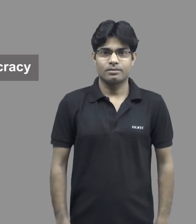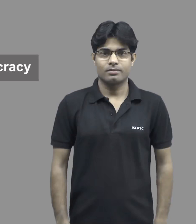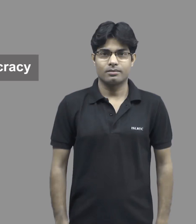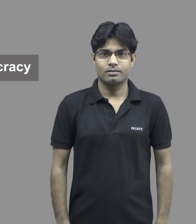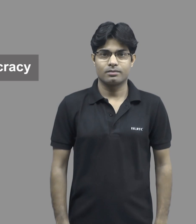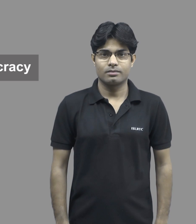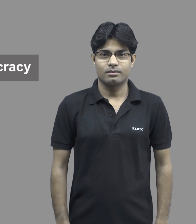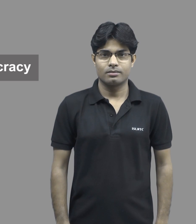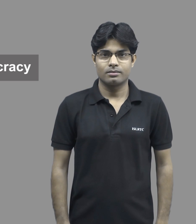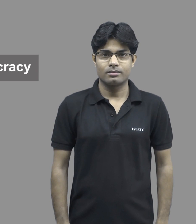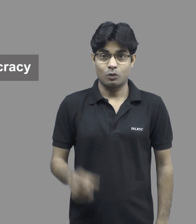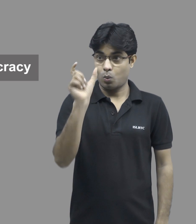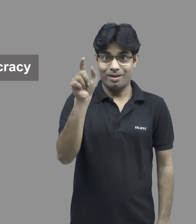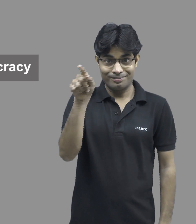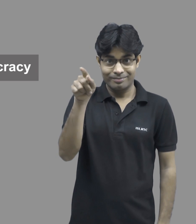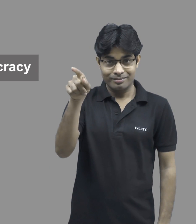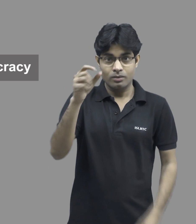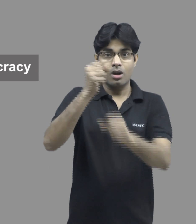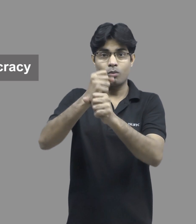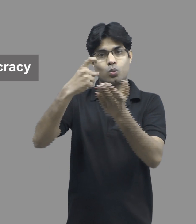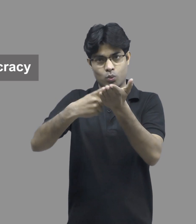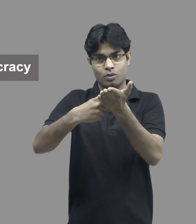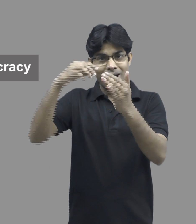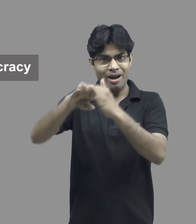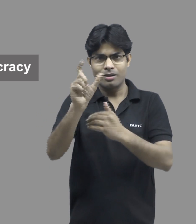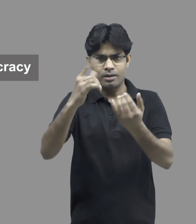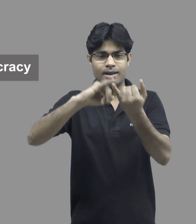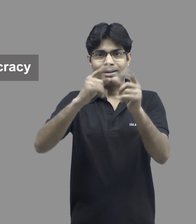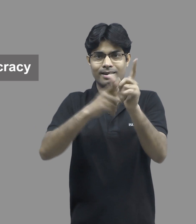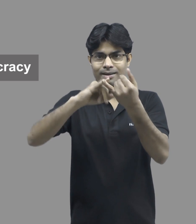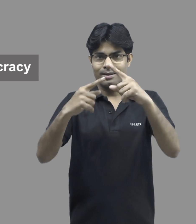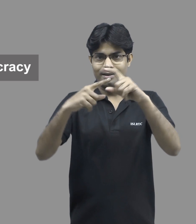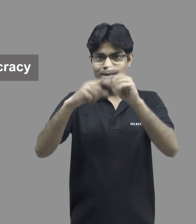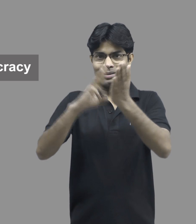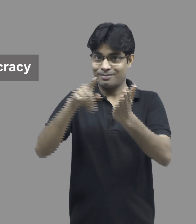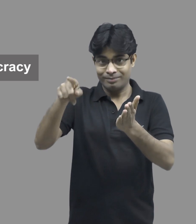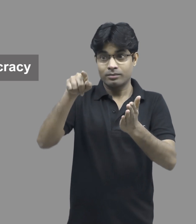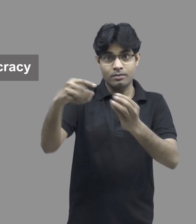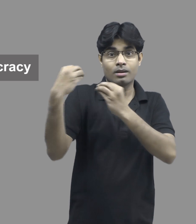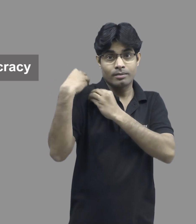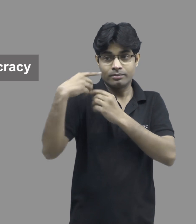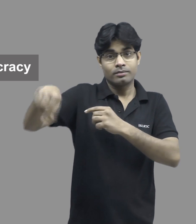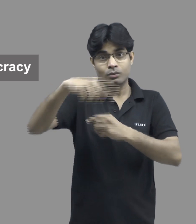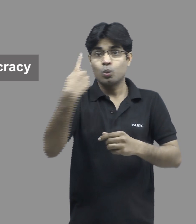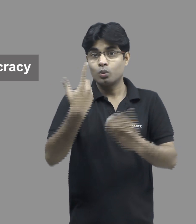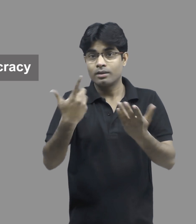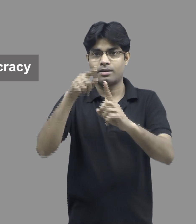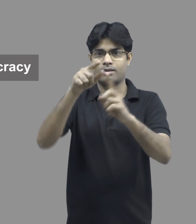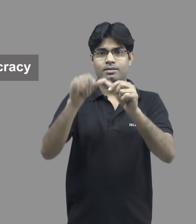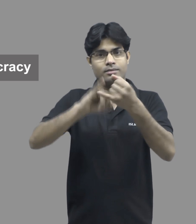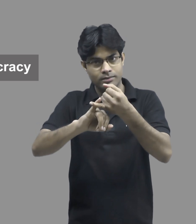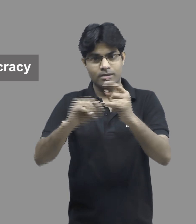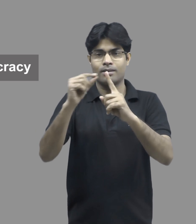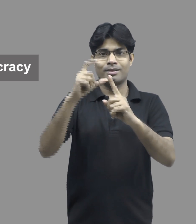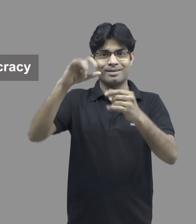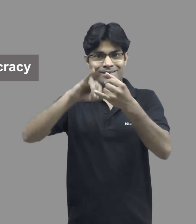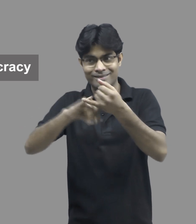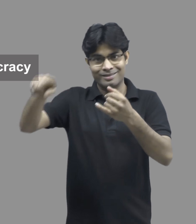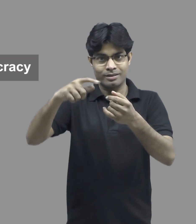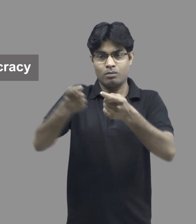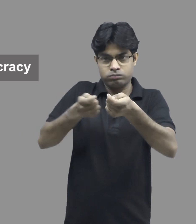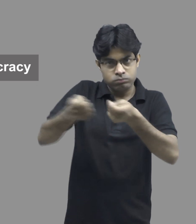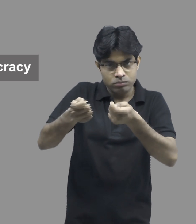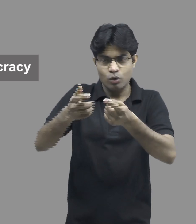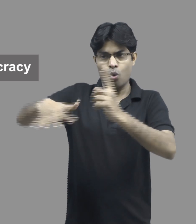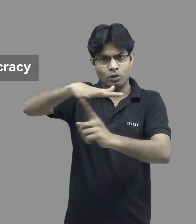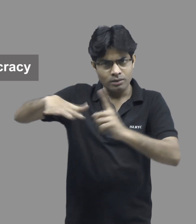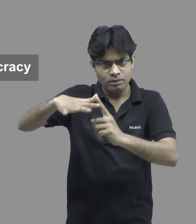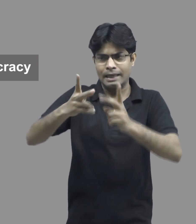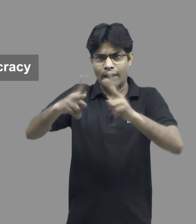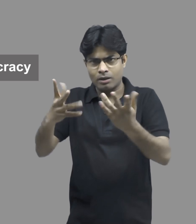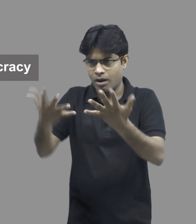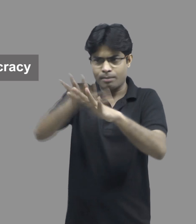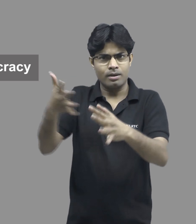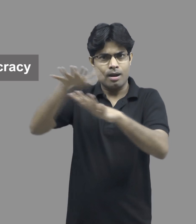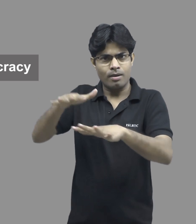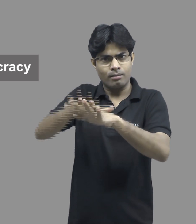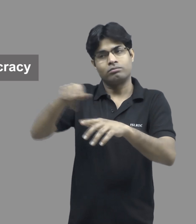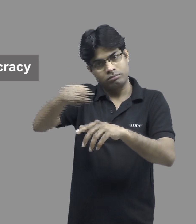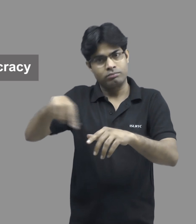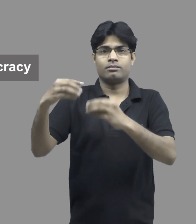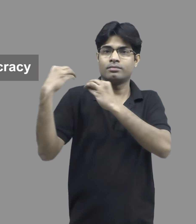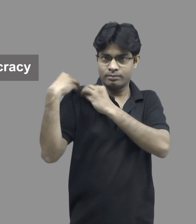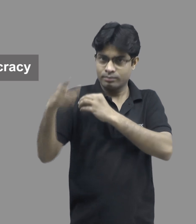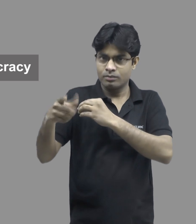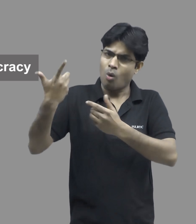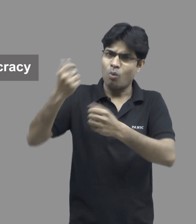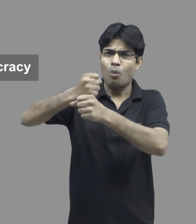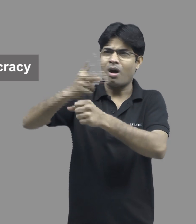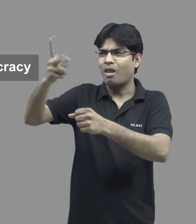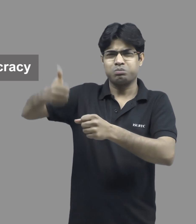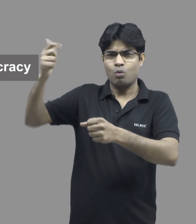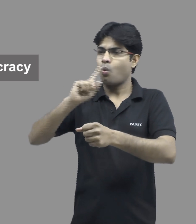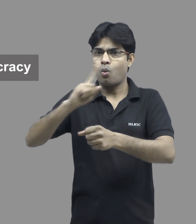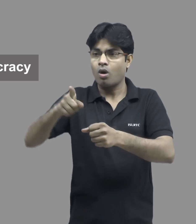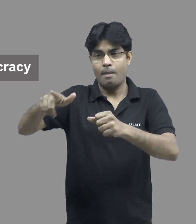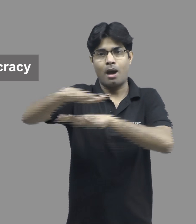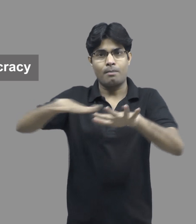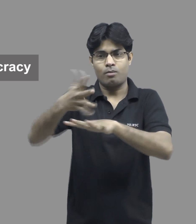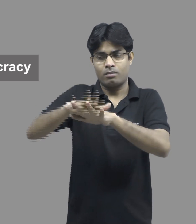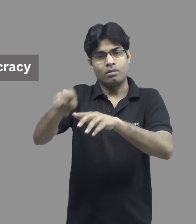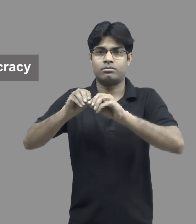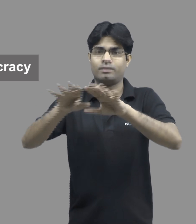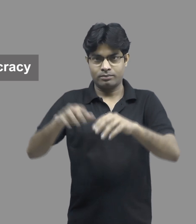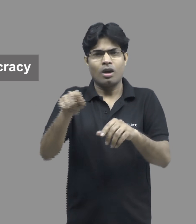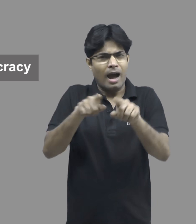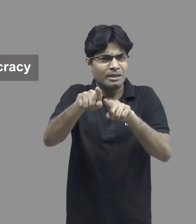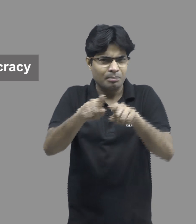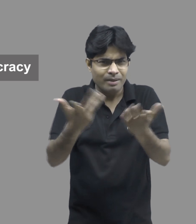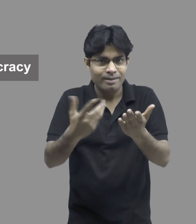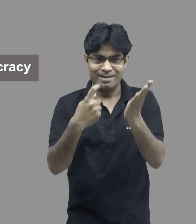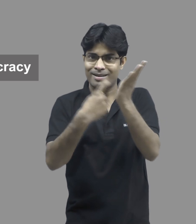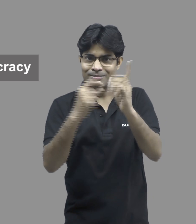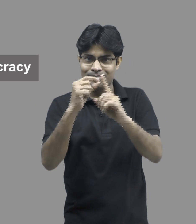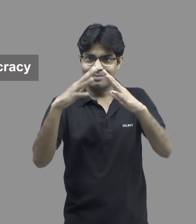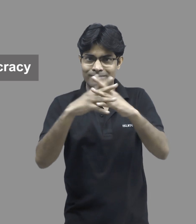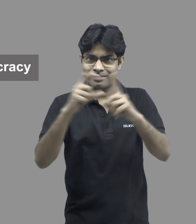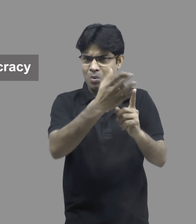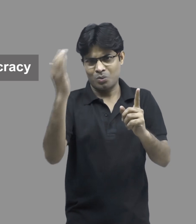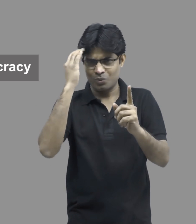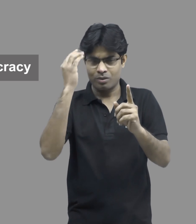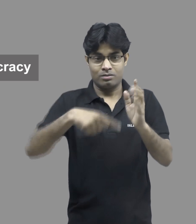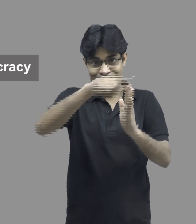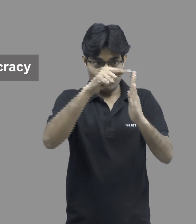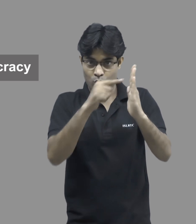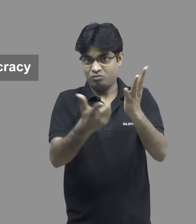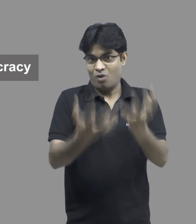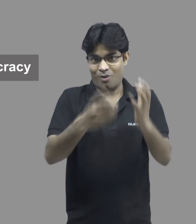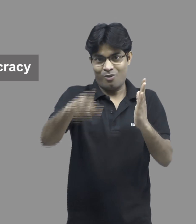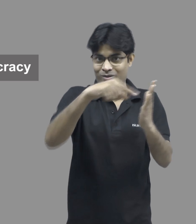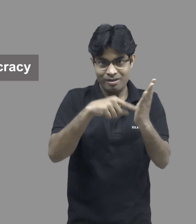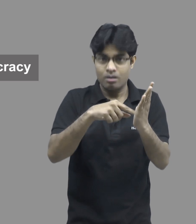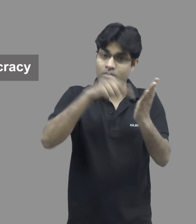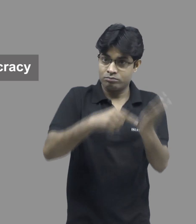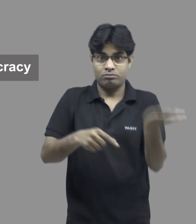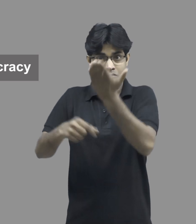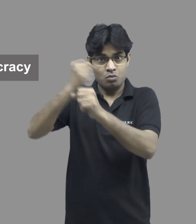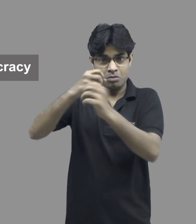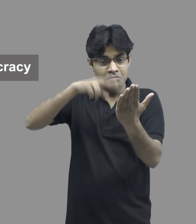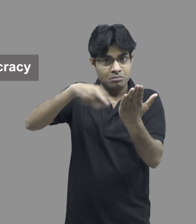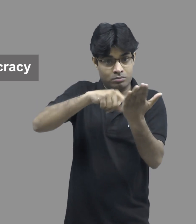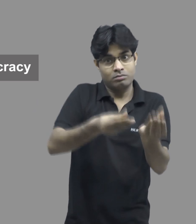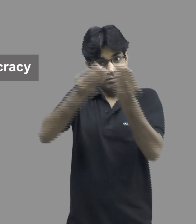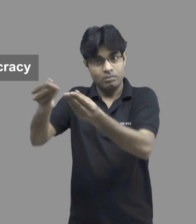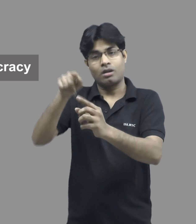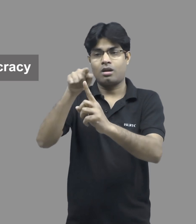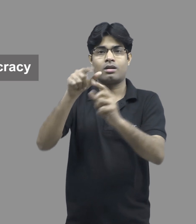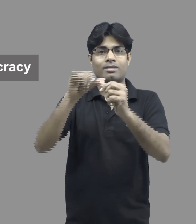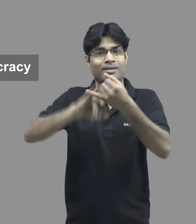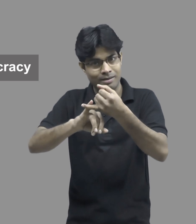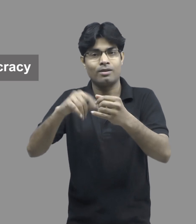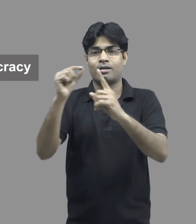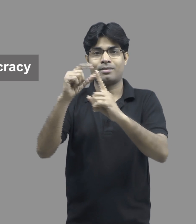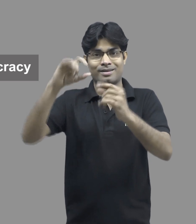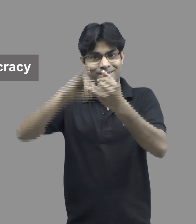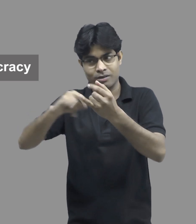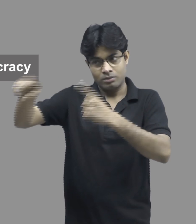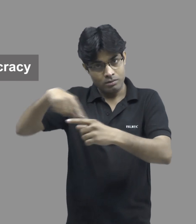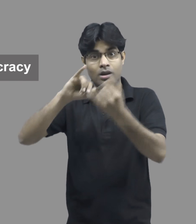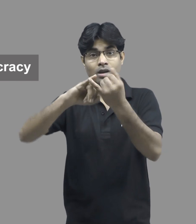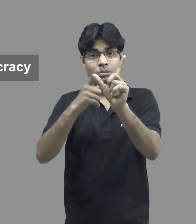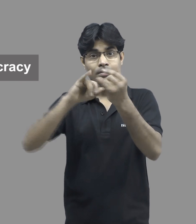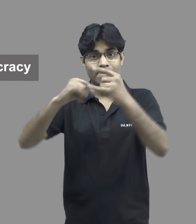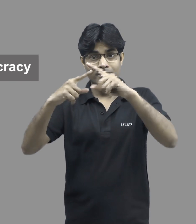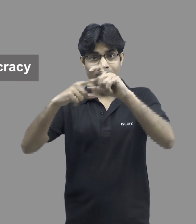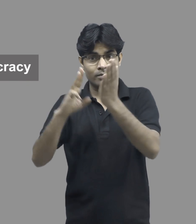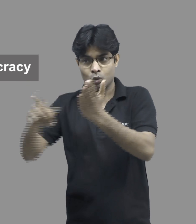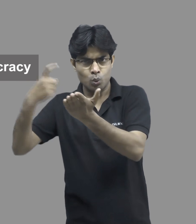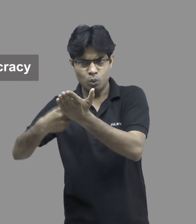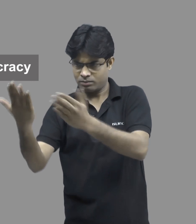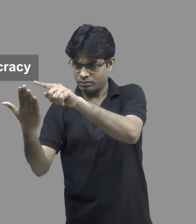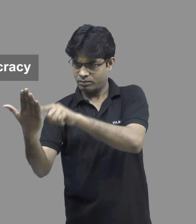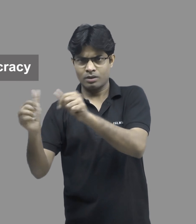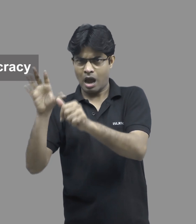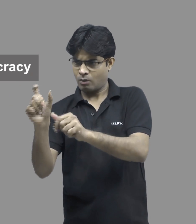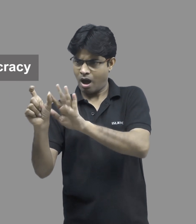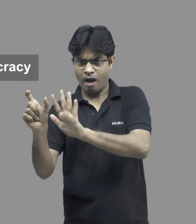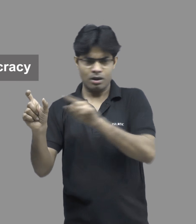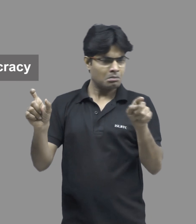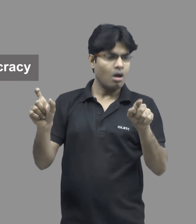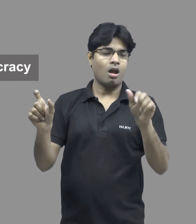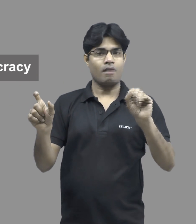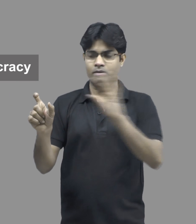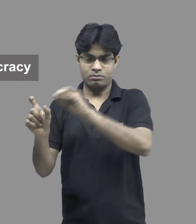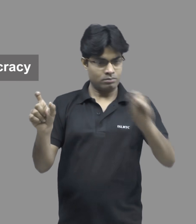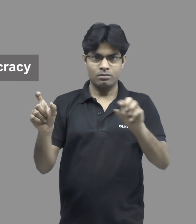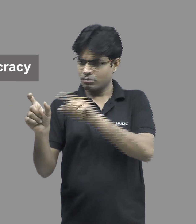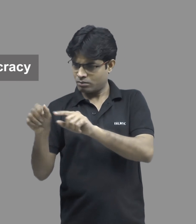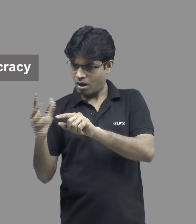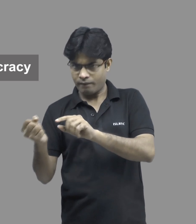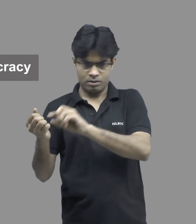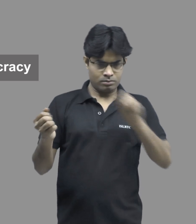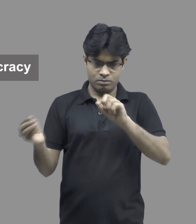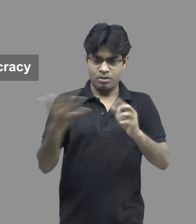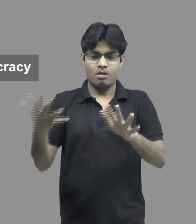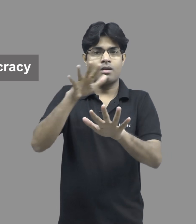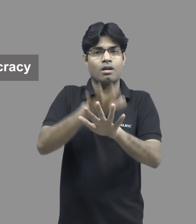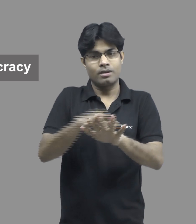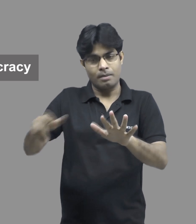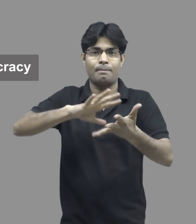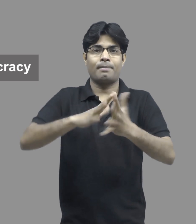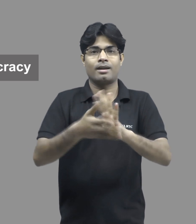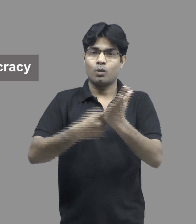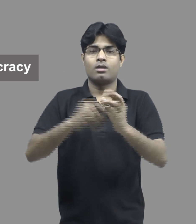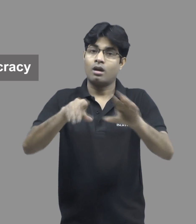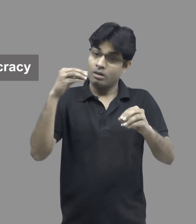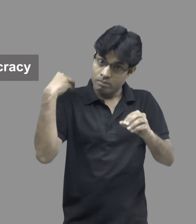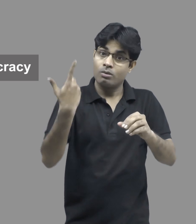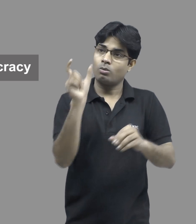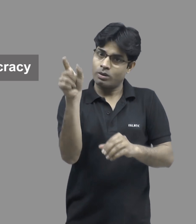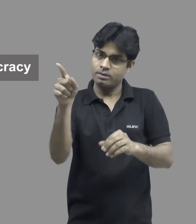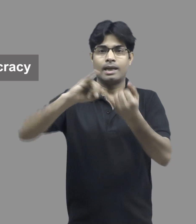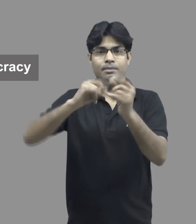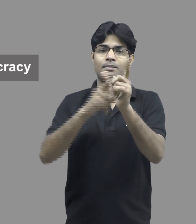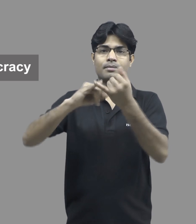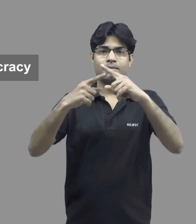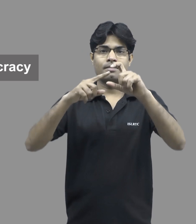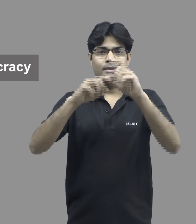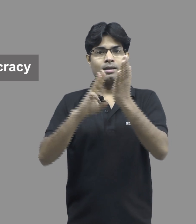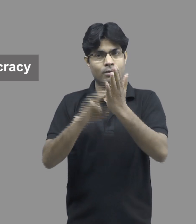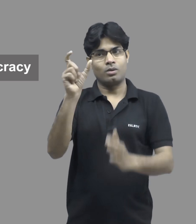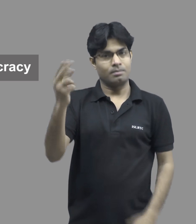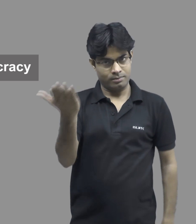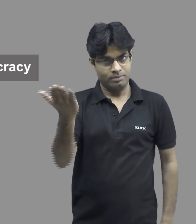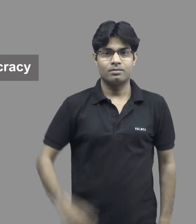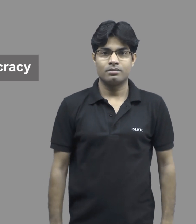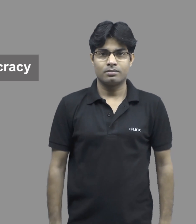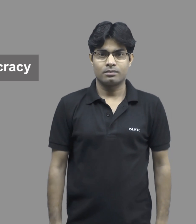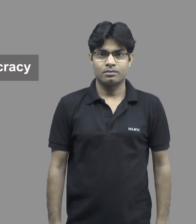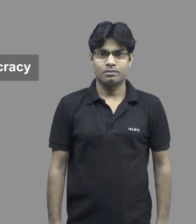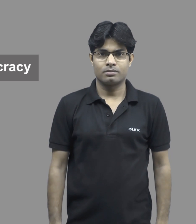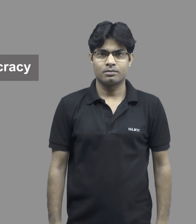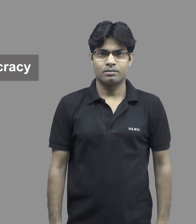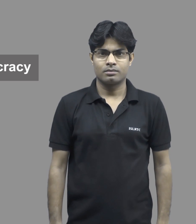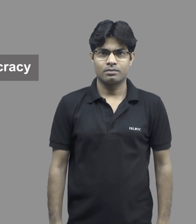Bureaucracy